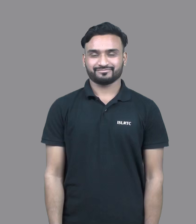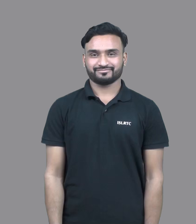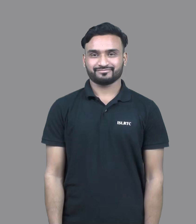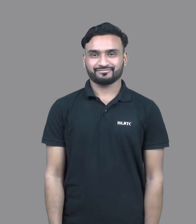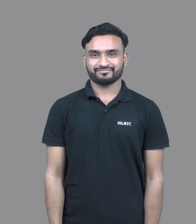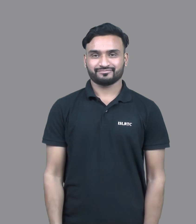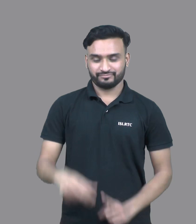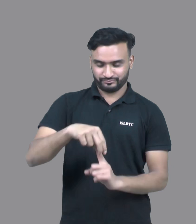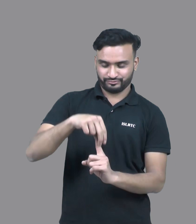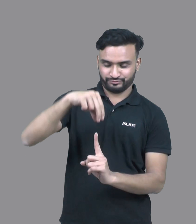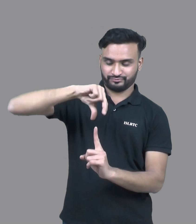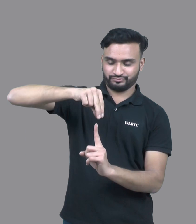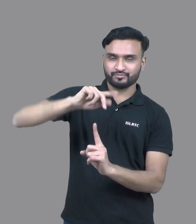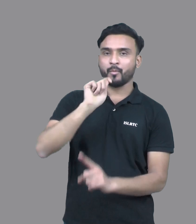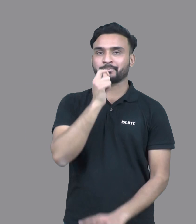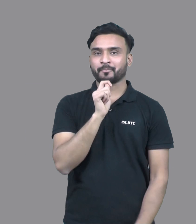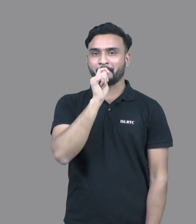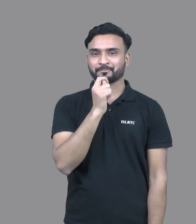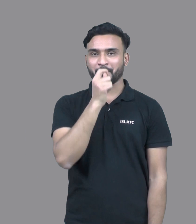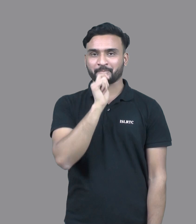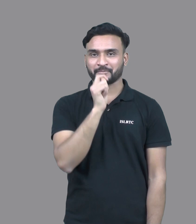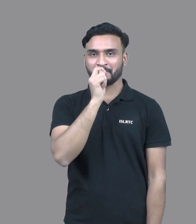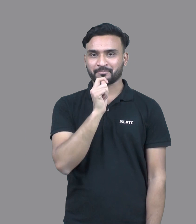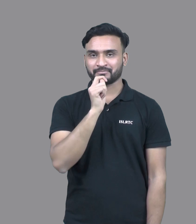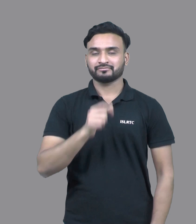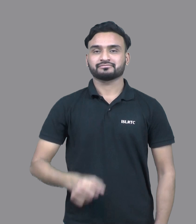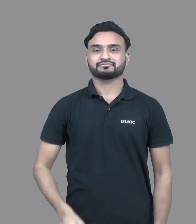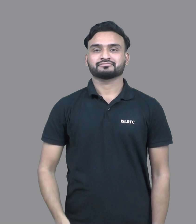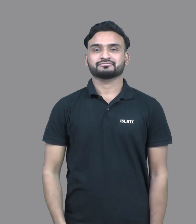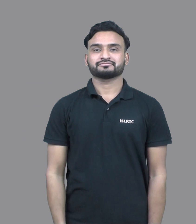Lollipop